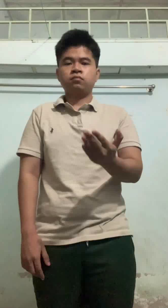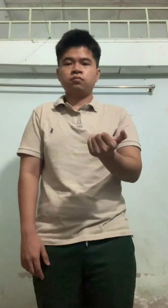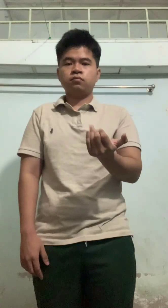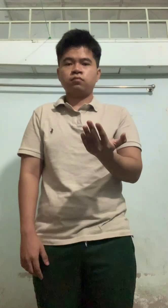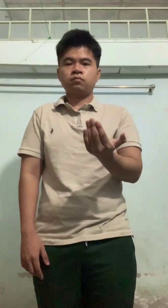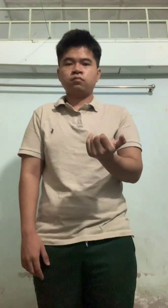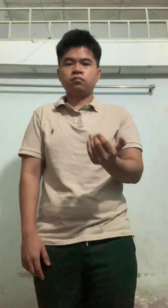yeu cau